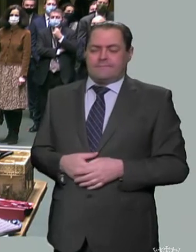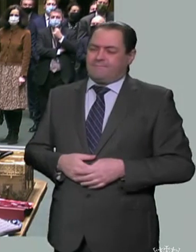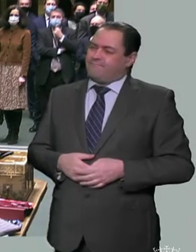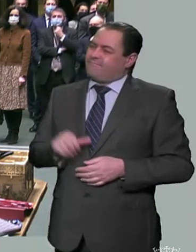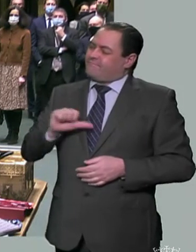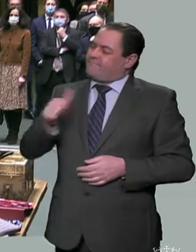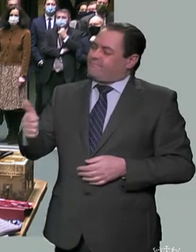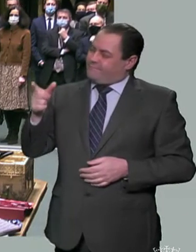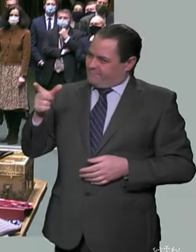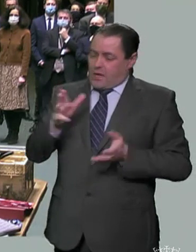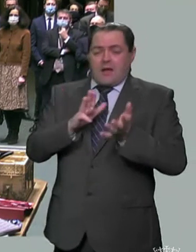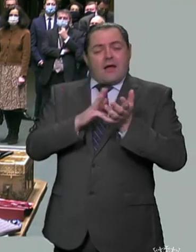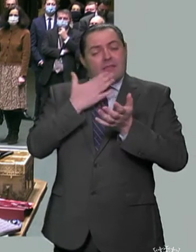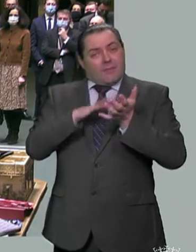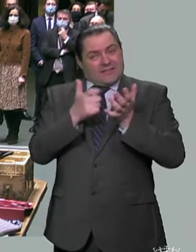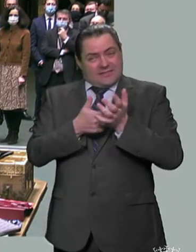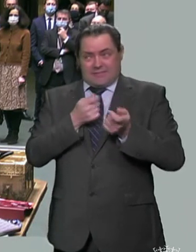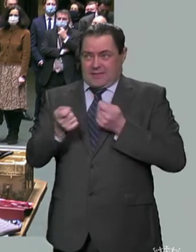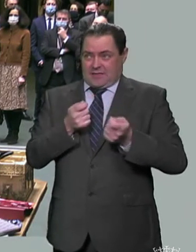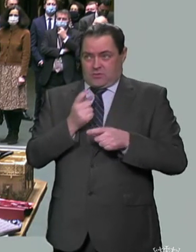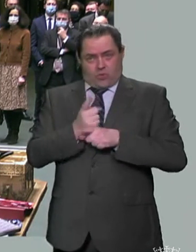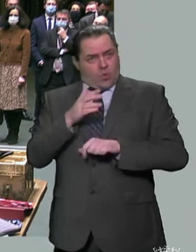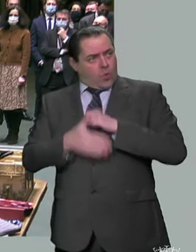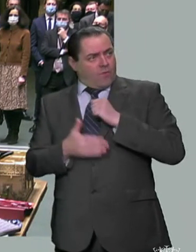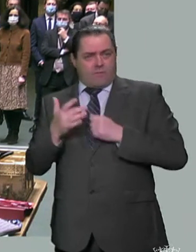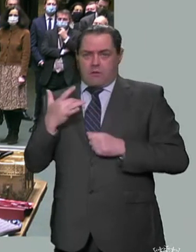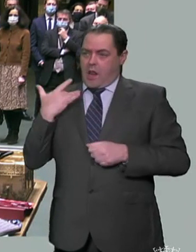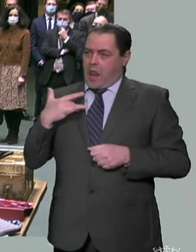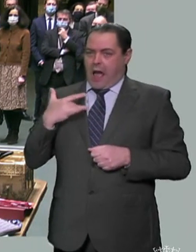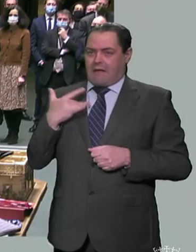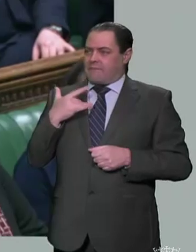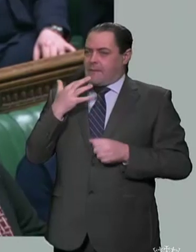My goodness, Mr Speaker—we are talking about a Tory cost of living crisis.